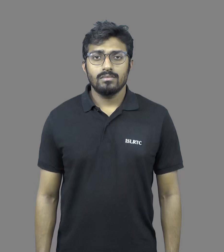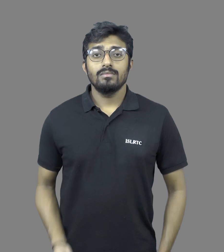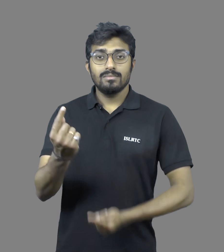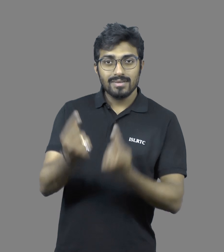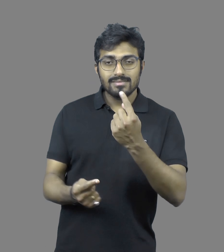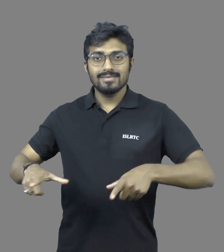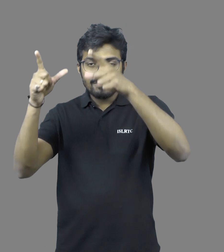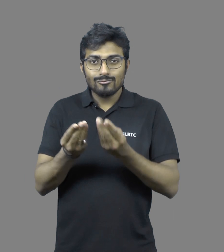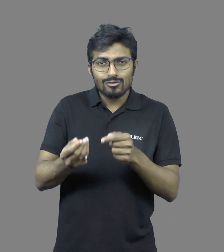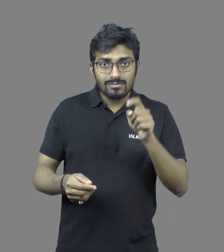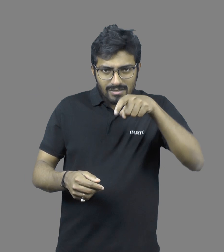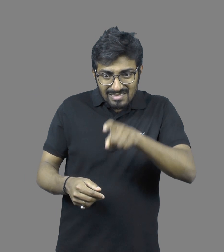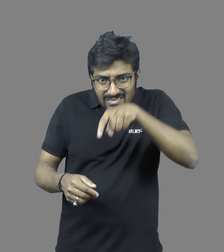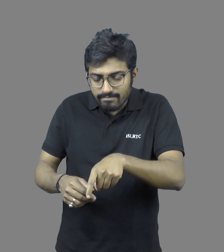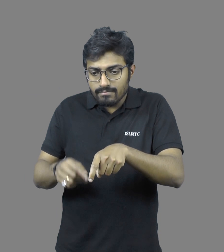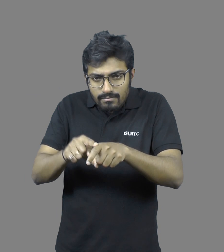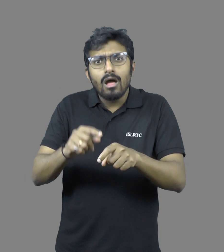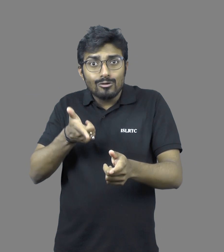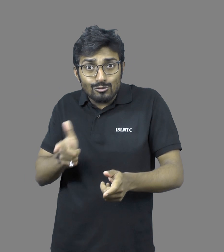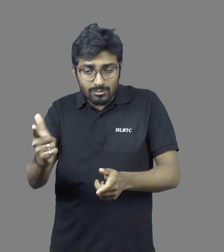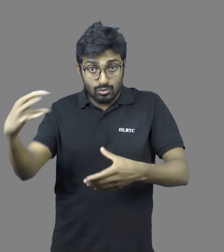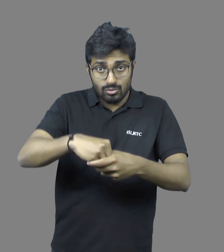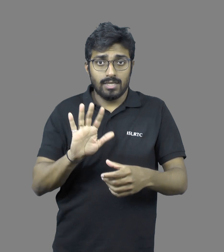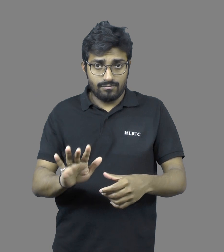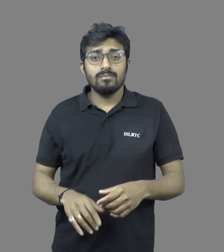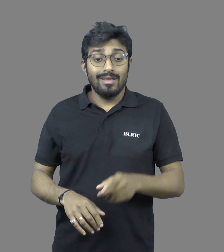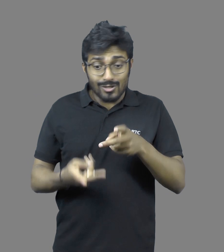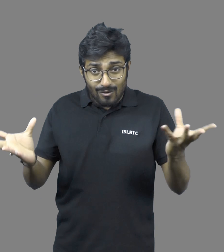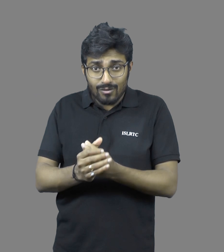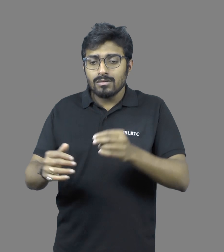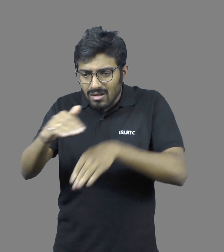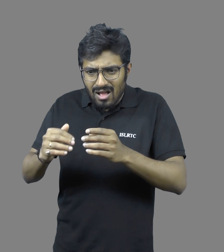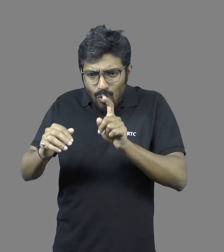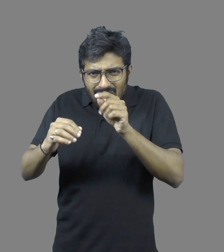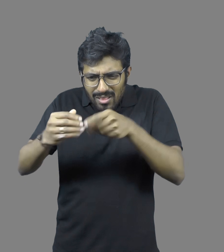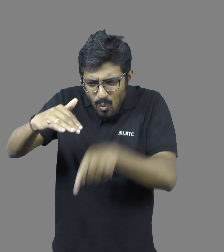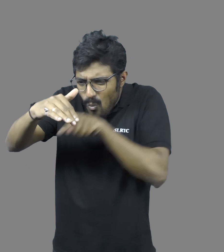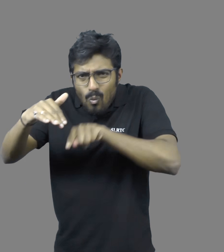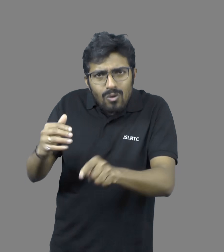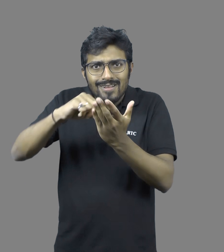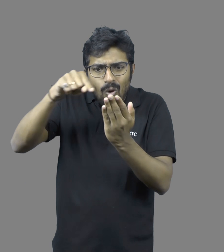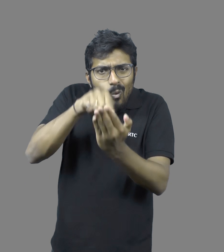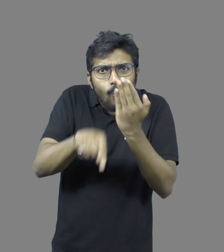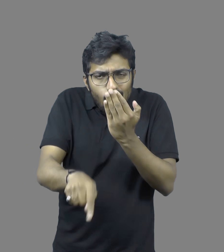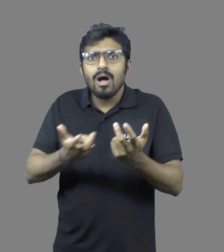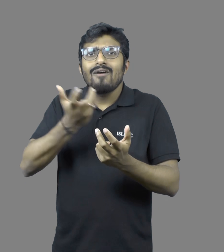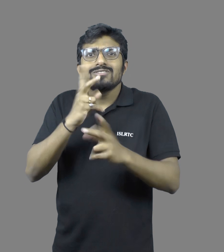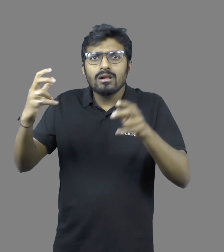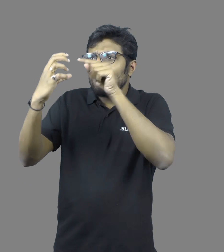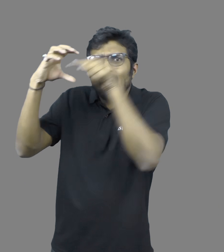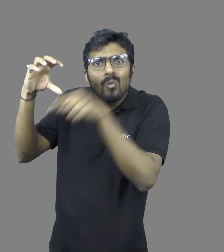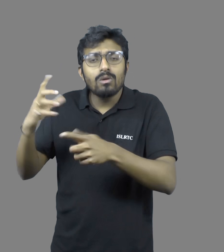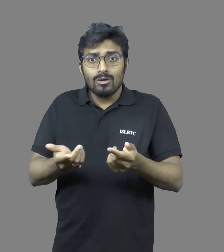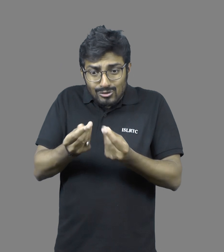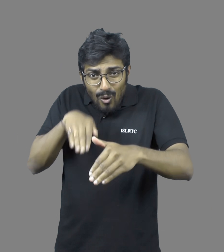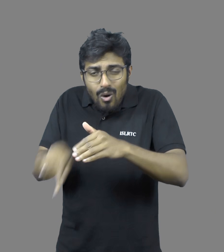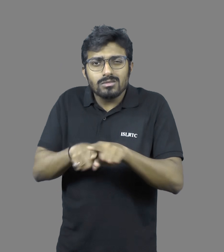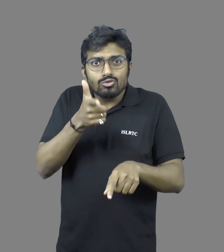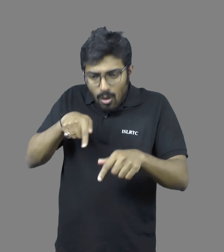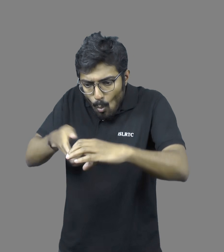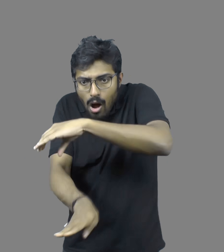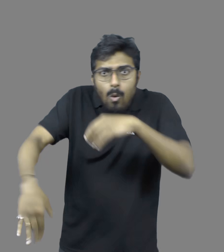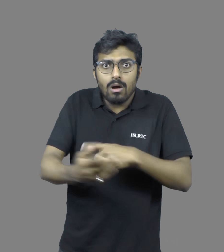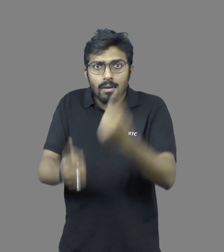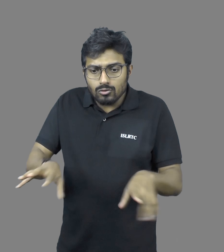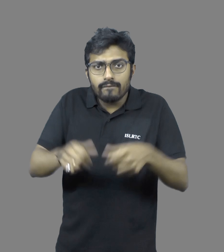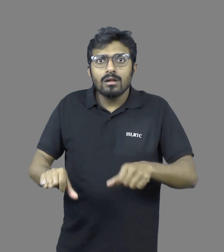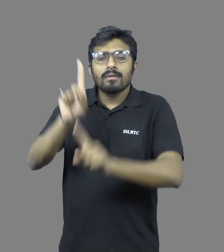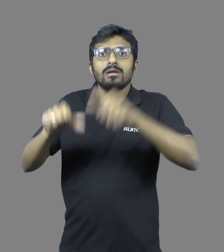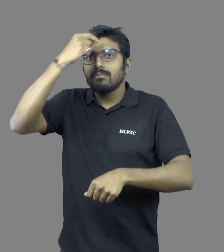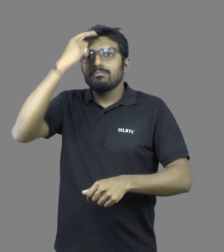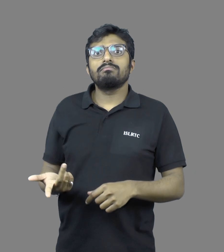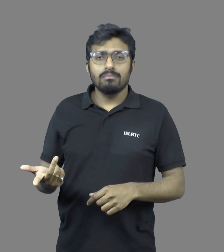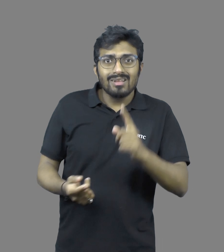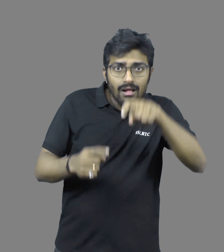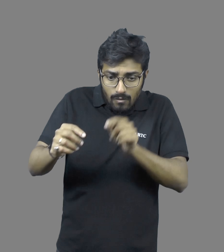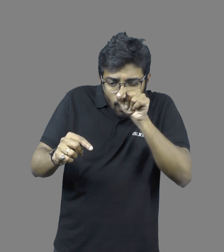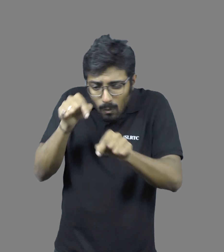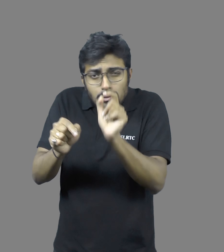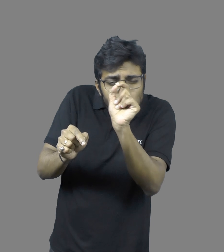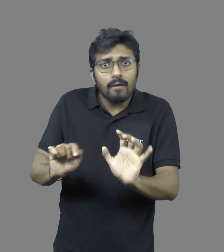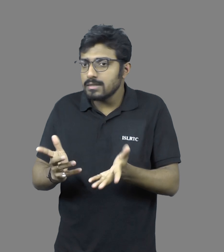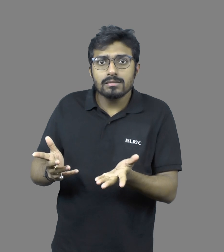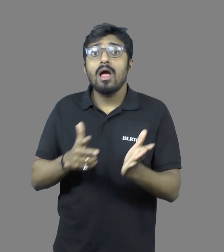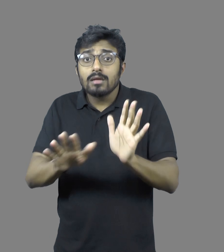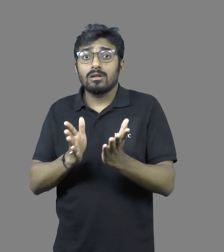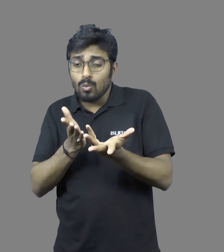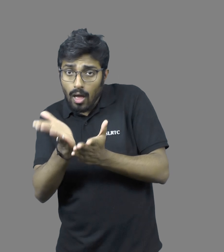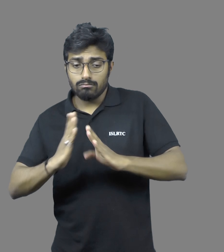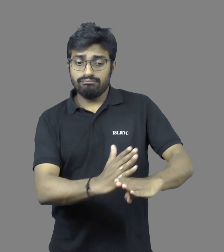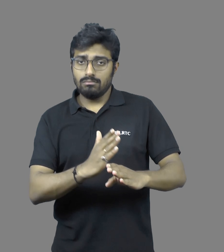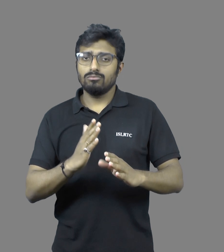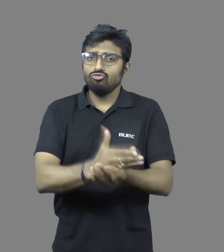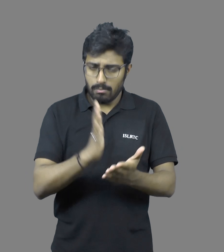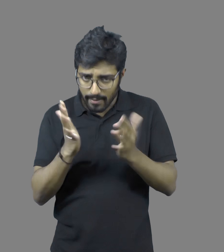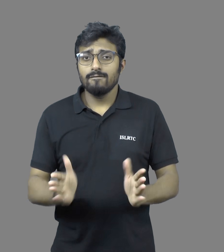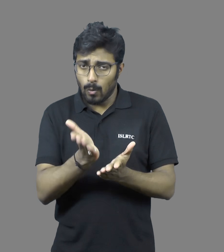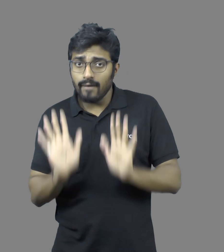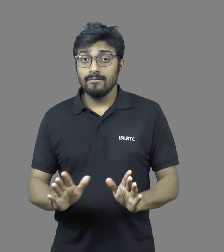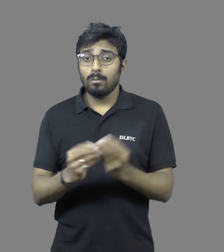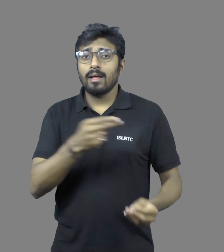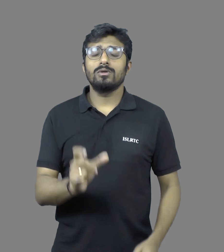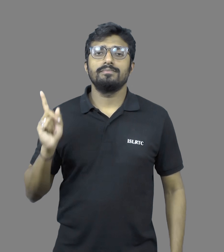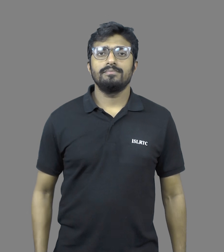Rat Control